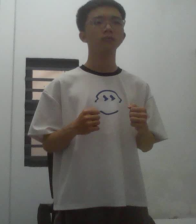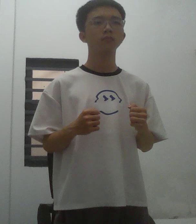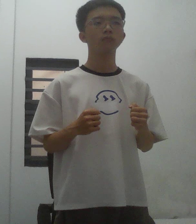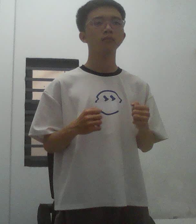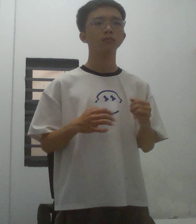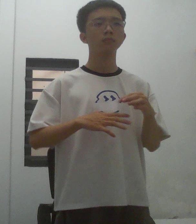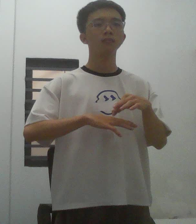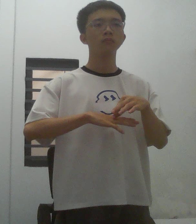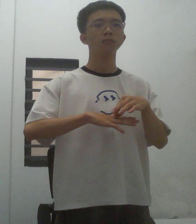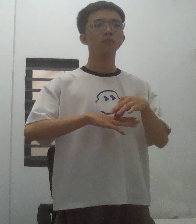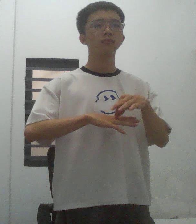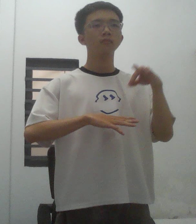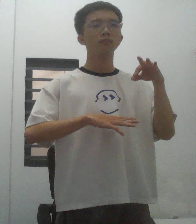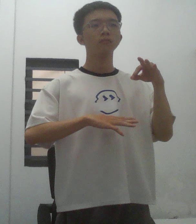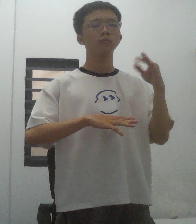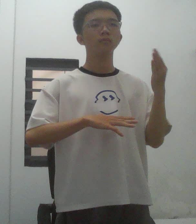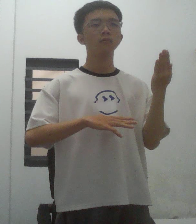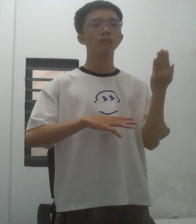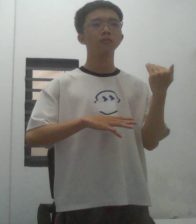tuan truoc